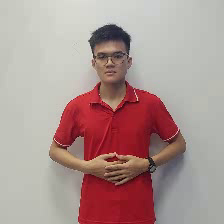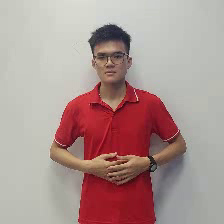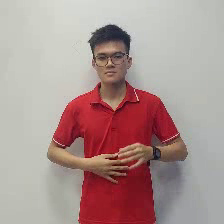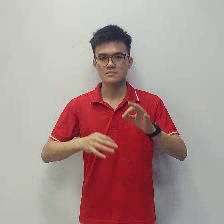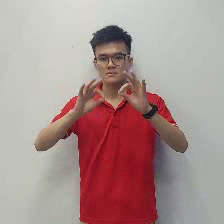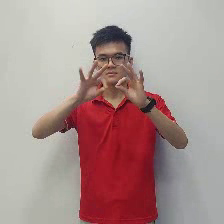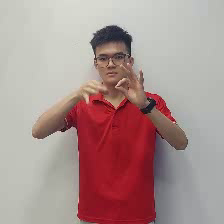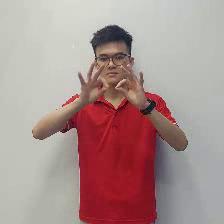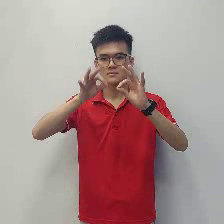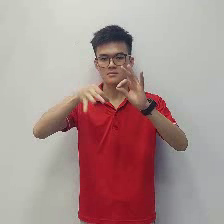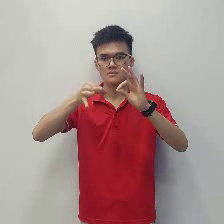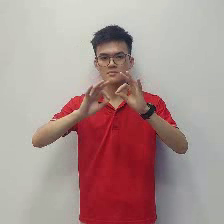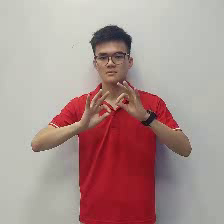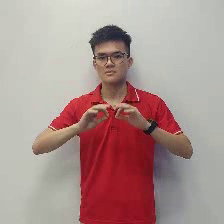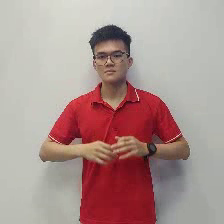Rau